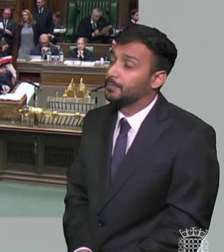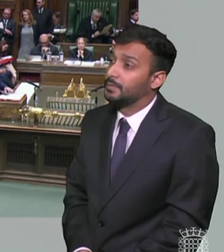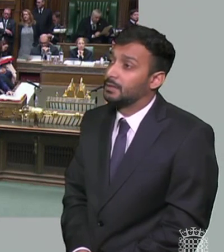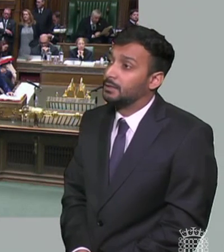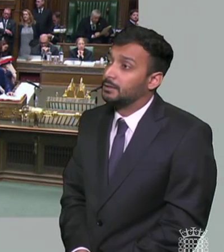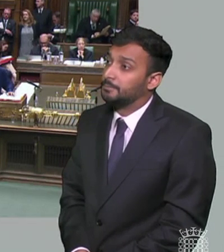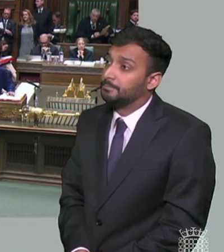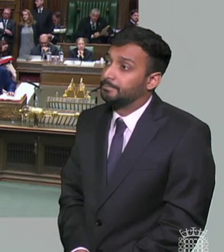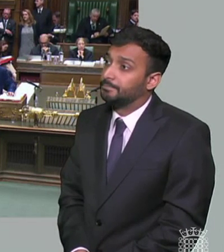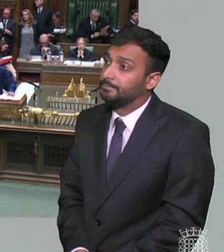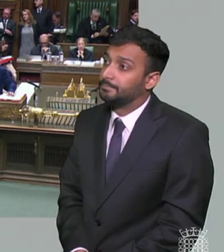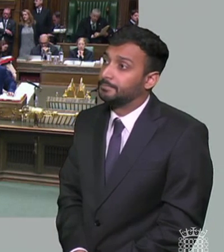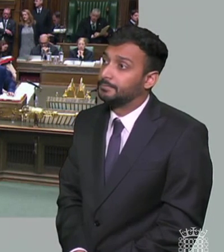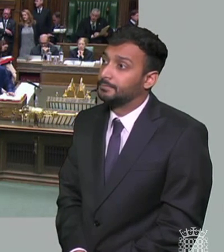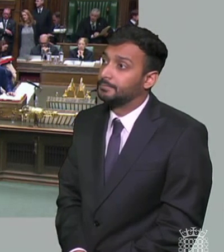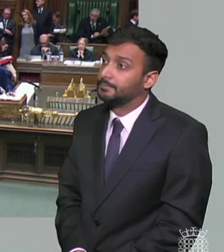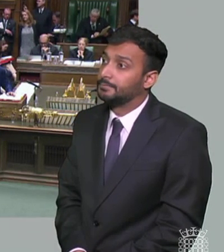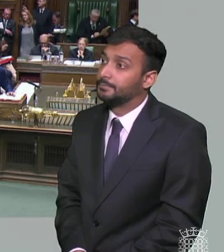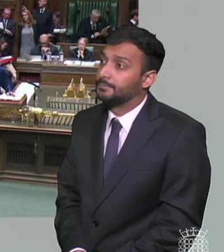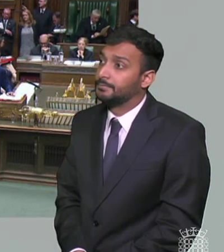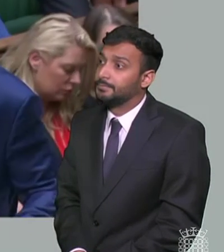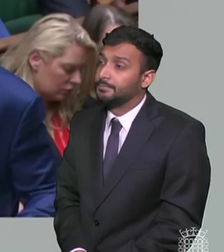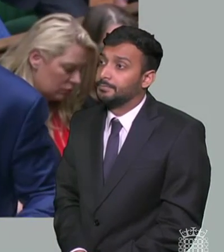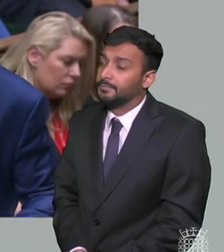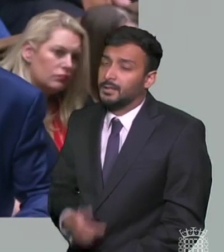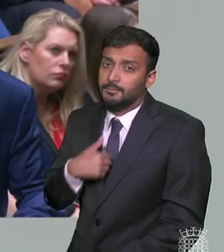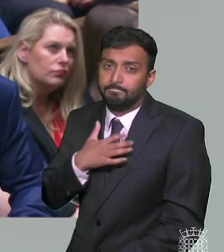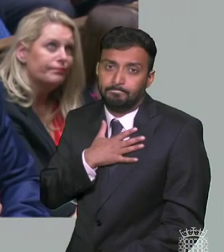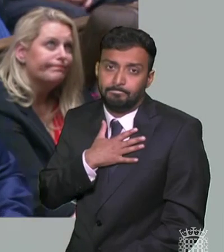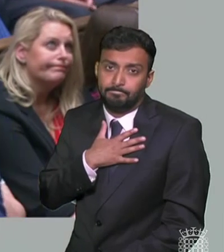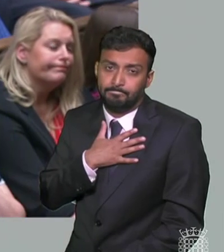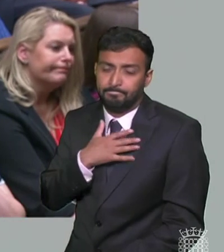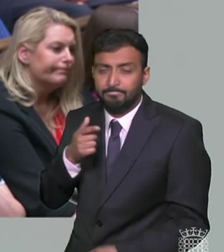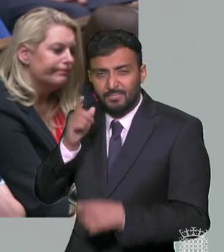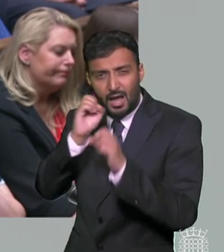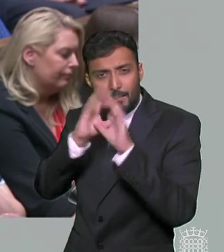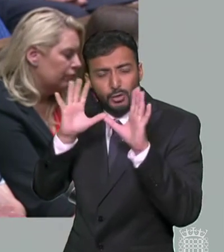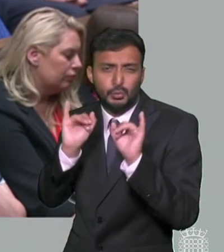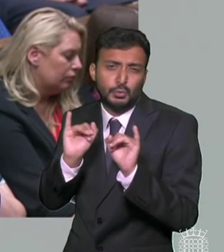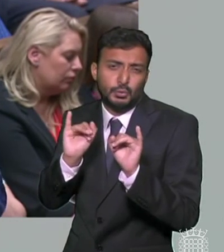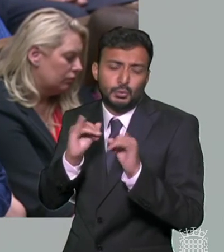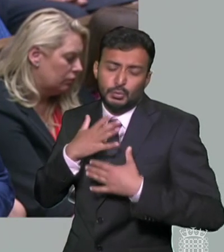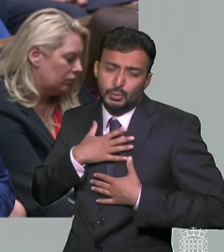I cannot imagine how appalling that situation must be for any parent to find themselves in.